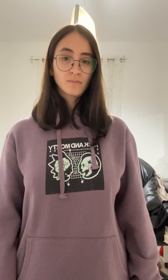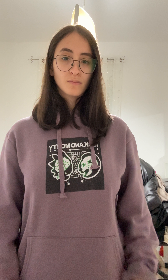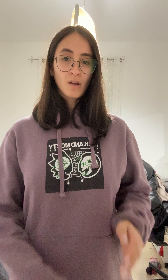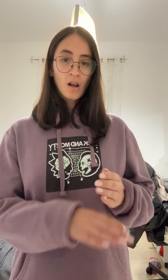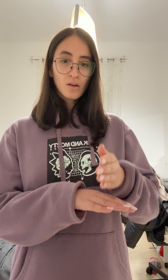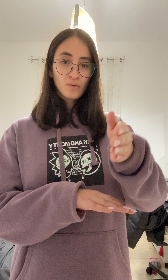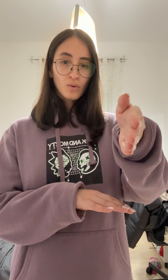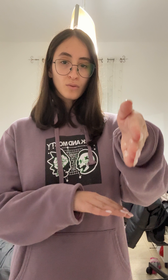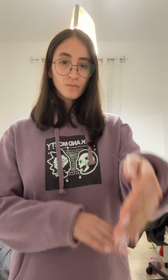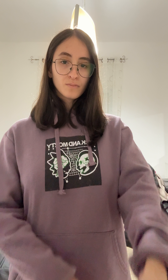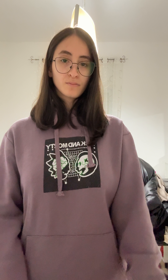לבוא